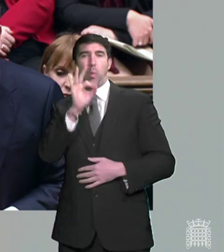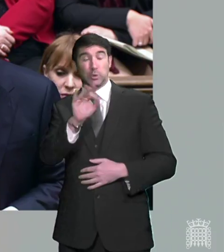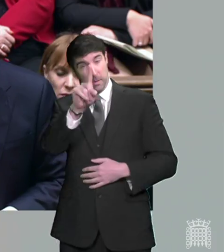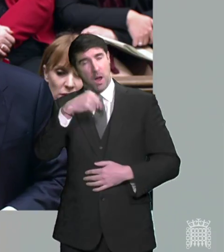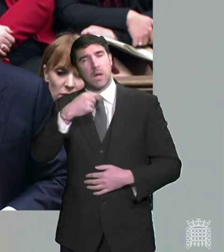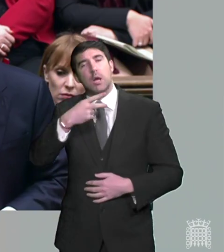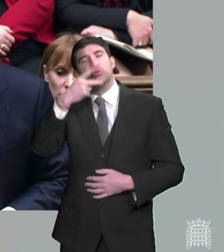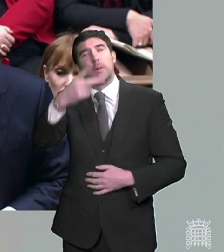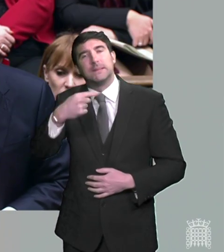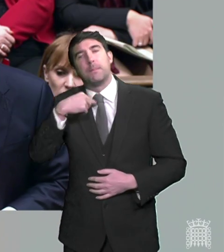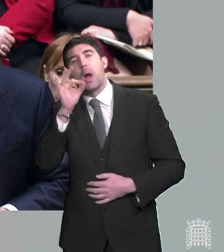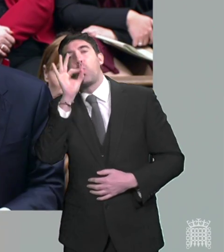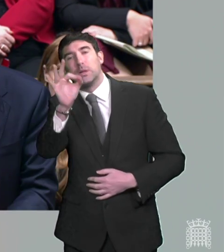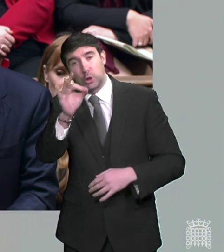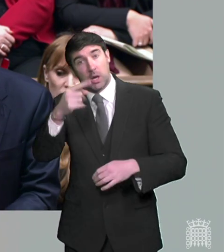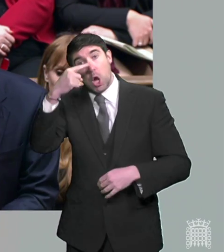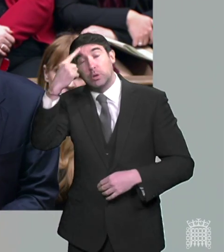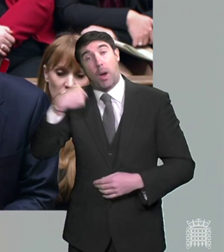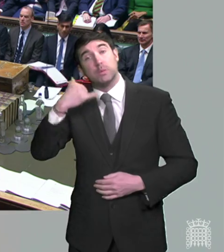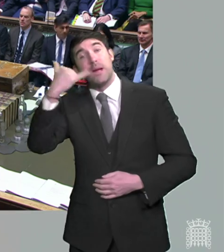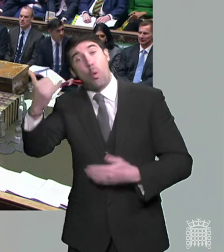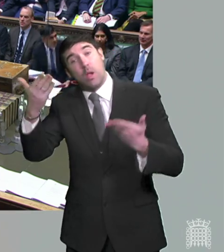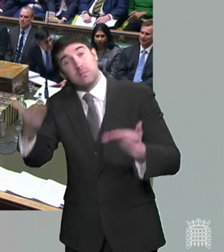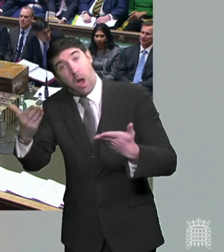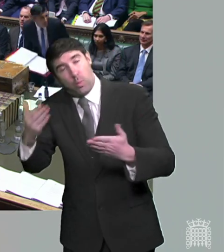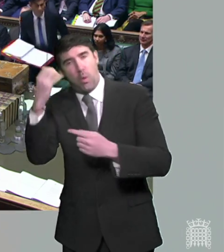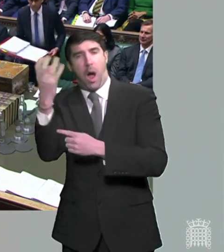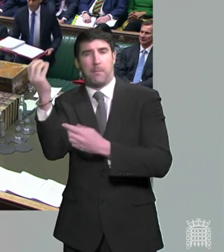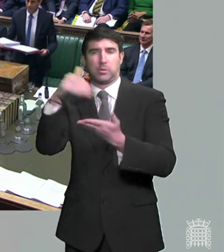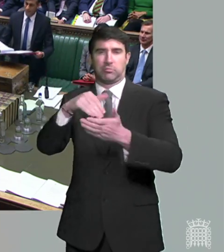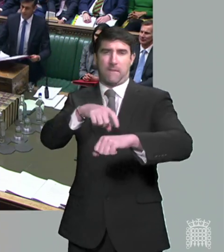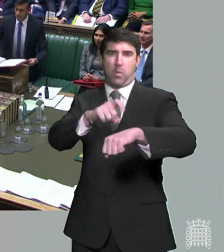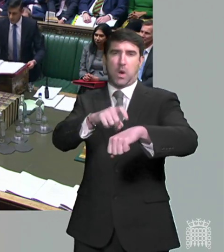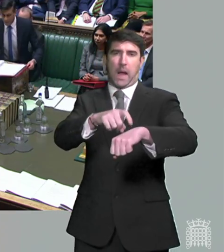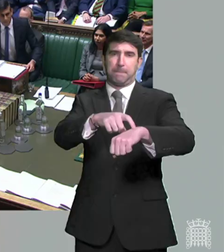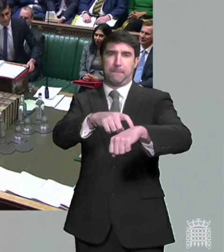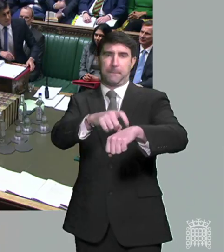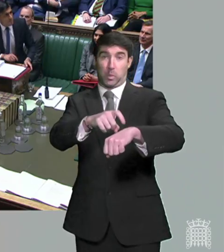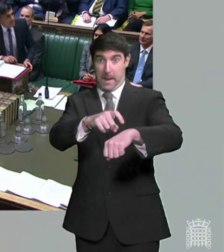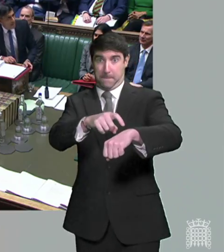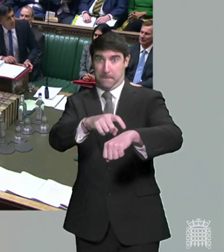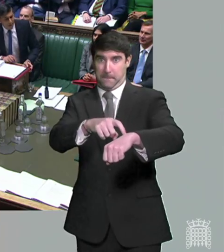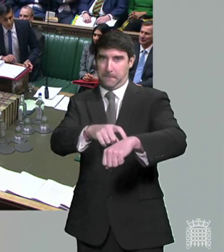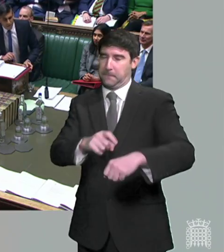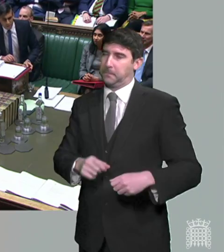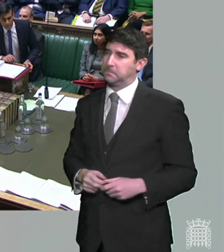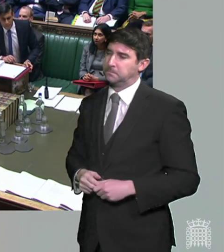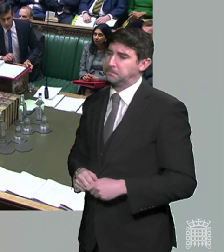When will that ambulance arrive?